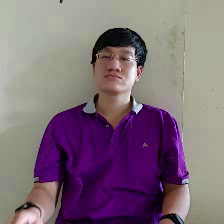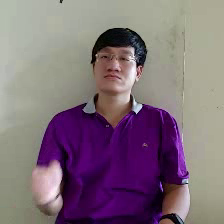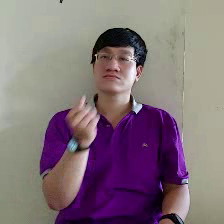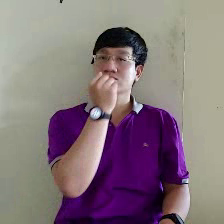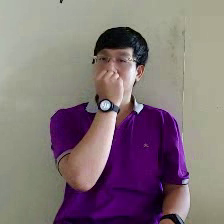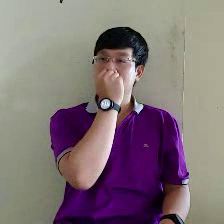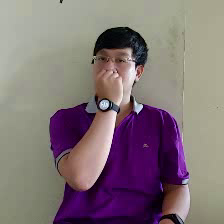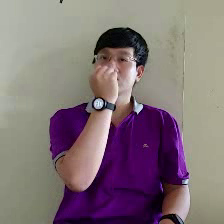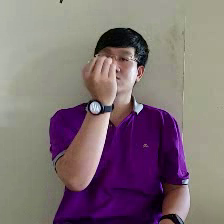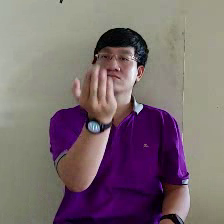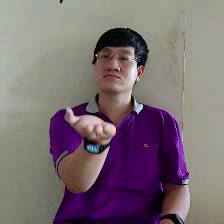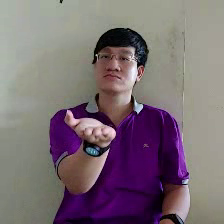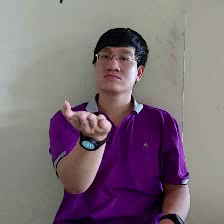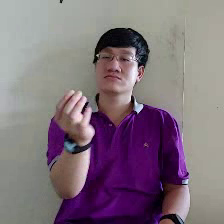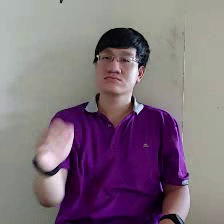Cảm ơn